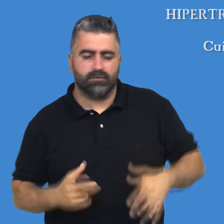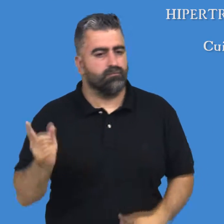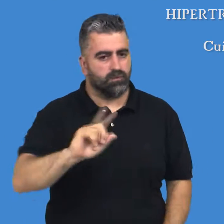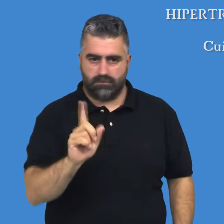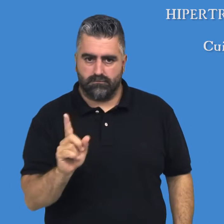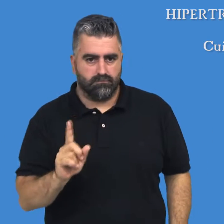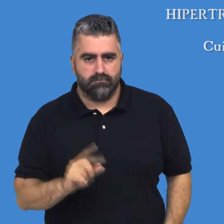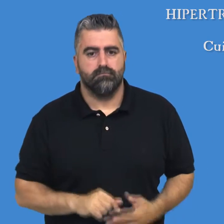no